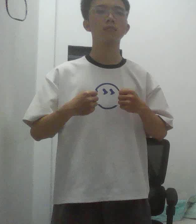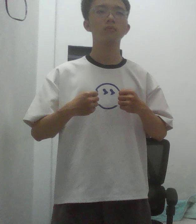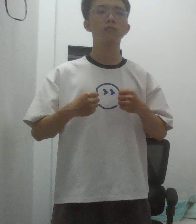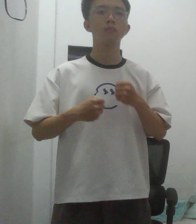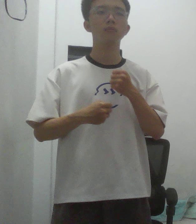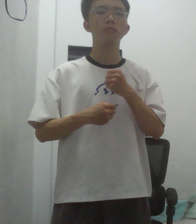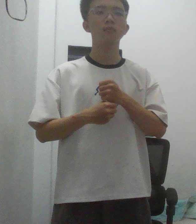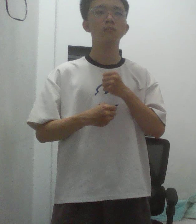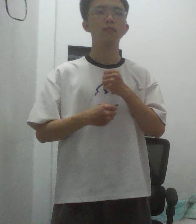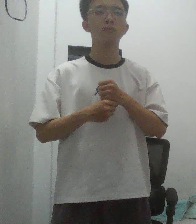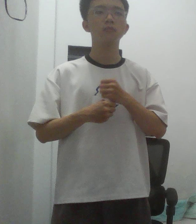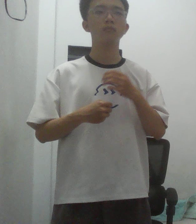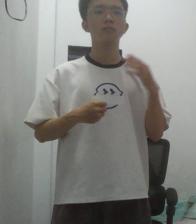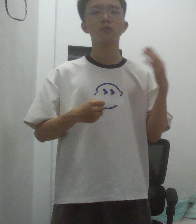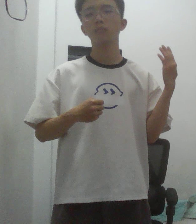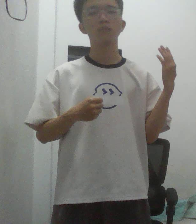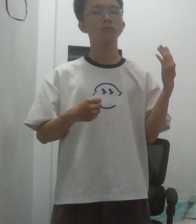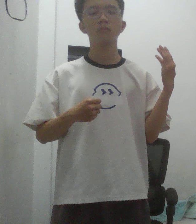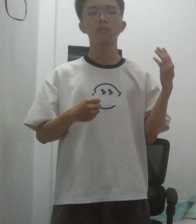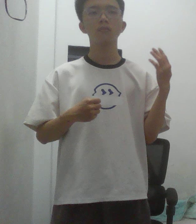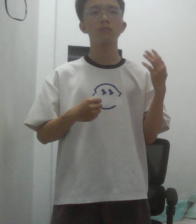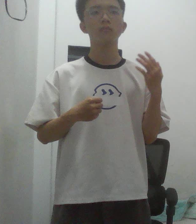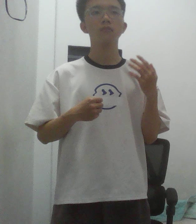that nghiep